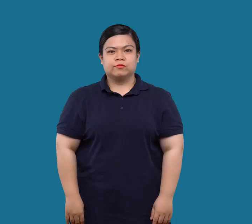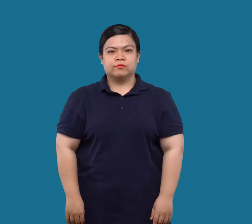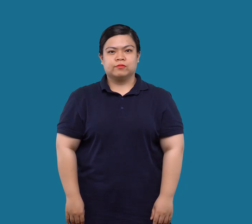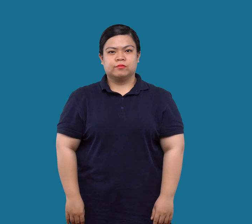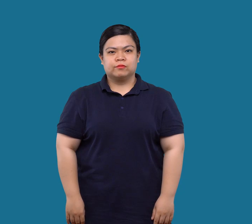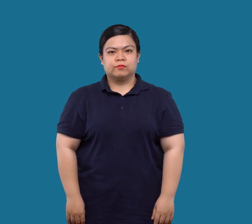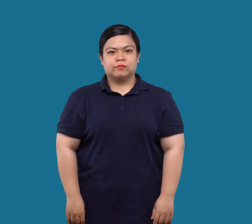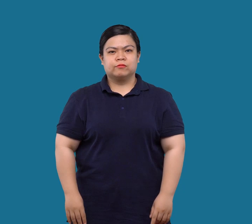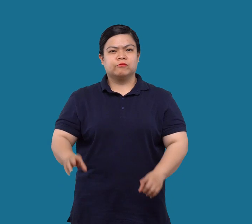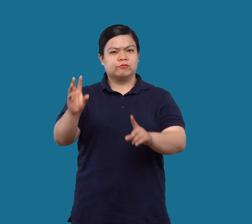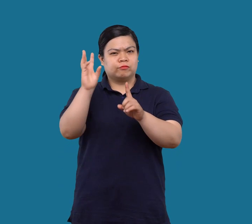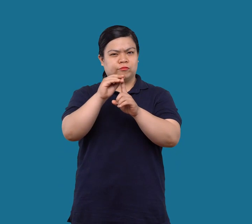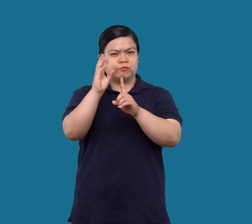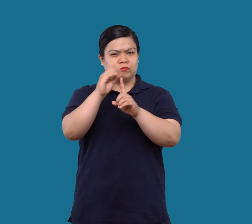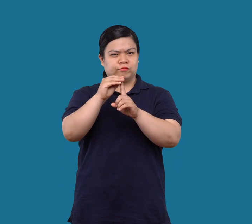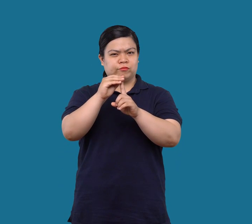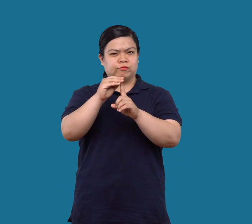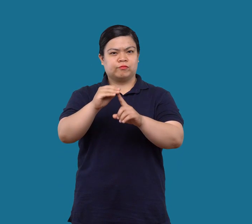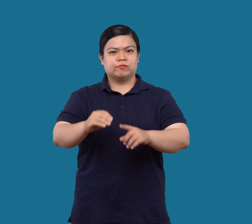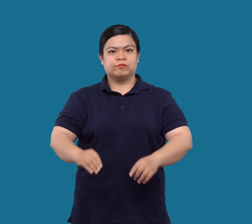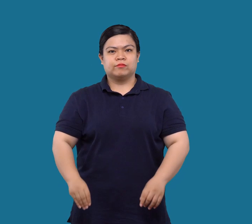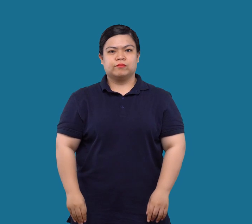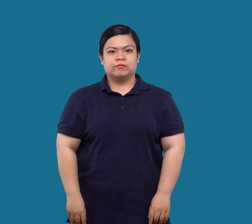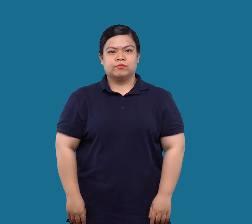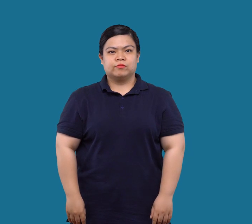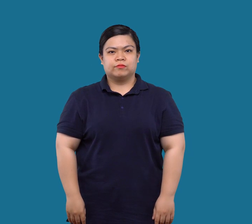thông tin